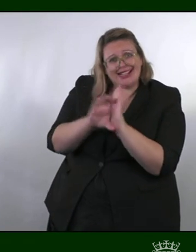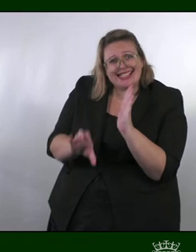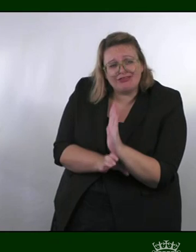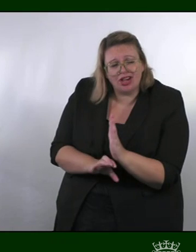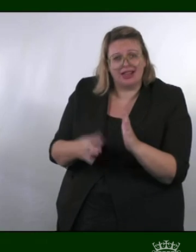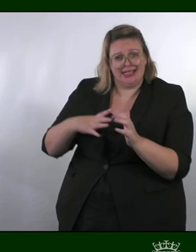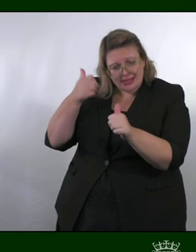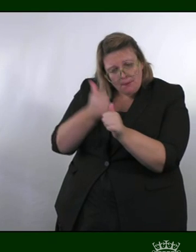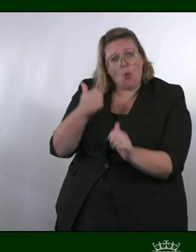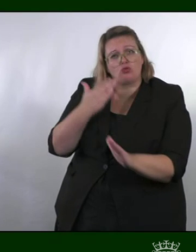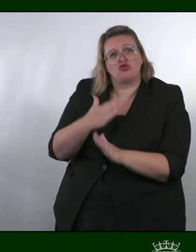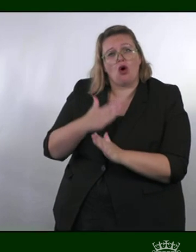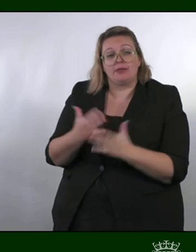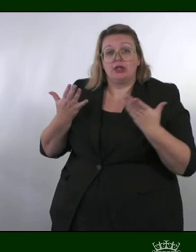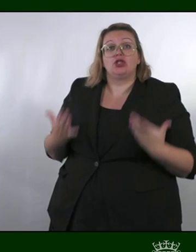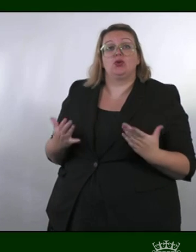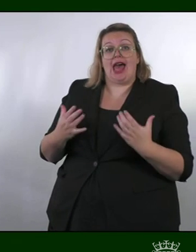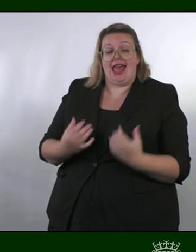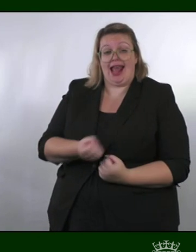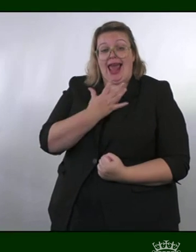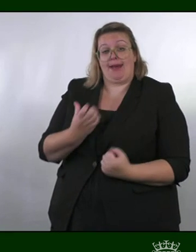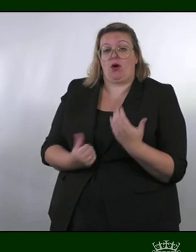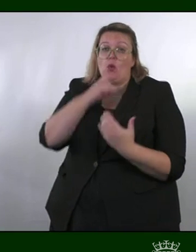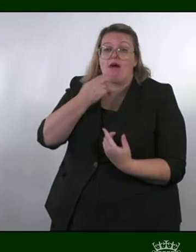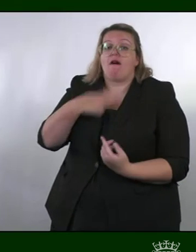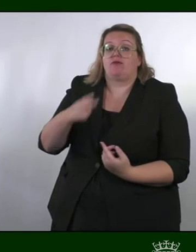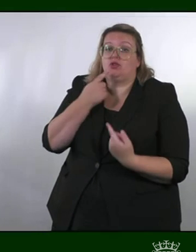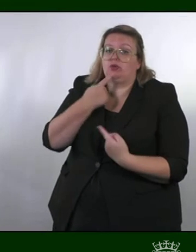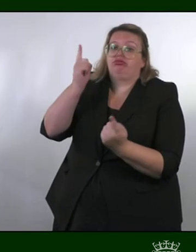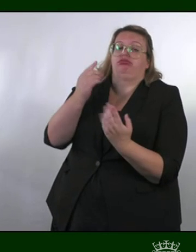Labour’s motion this afternoon would do that. Why will the Prime Minister not support it?